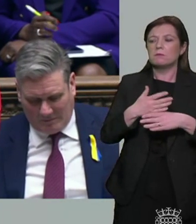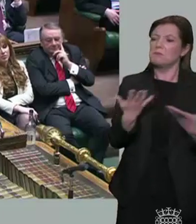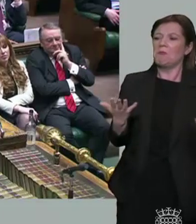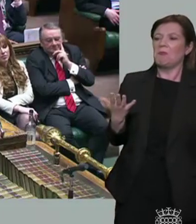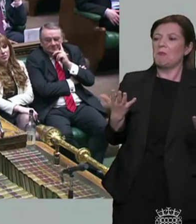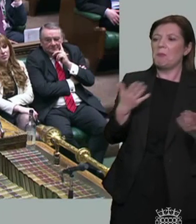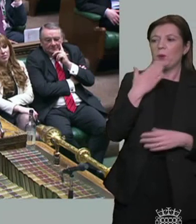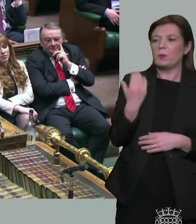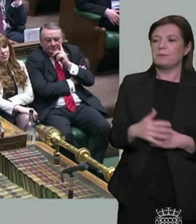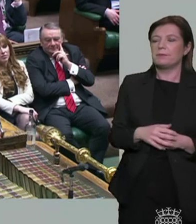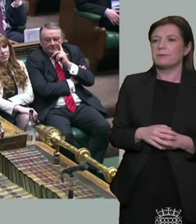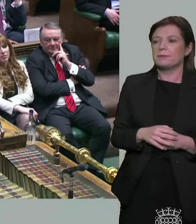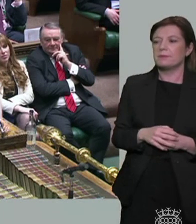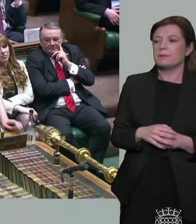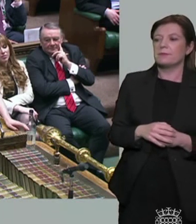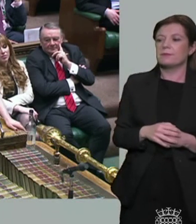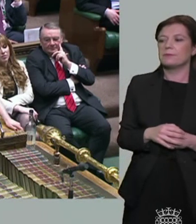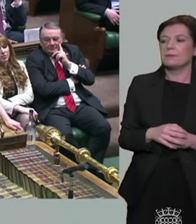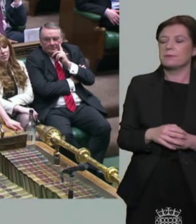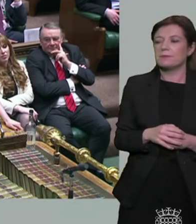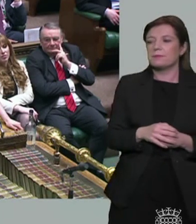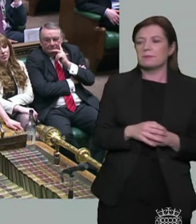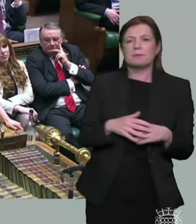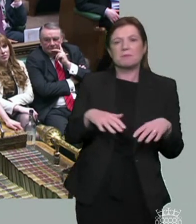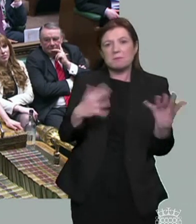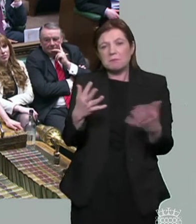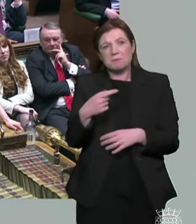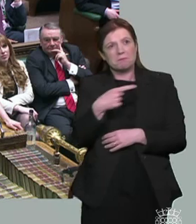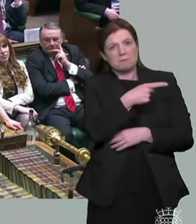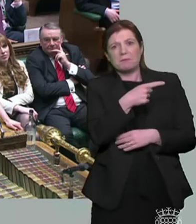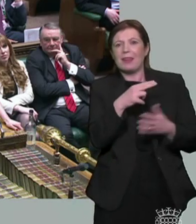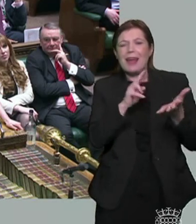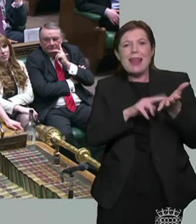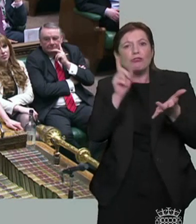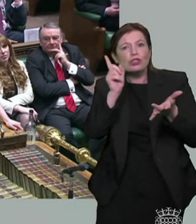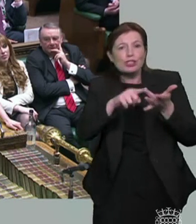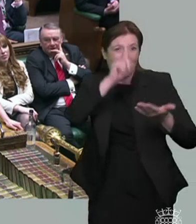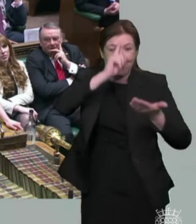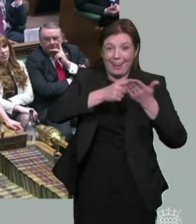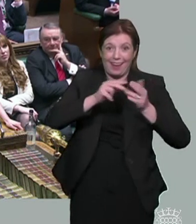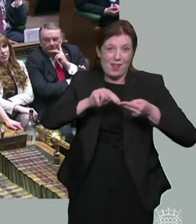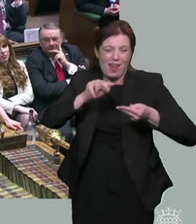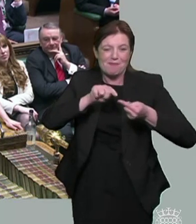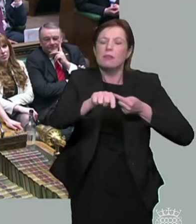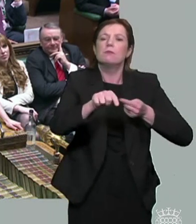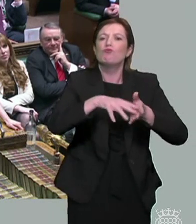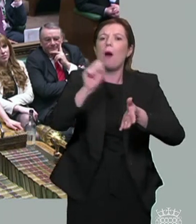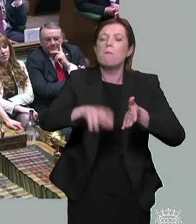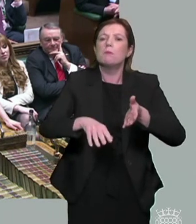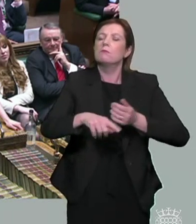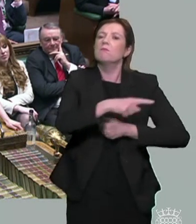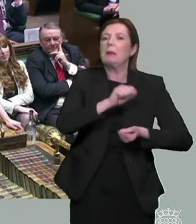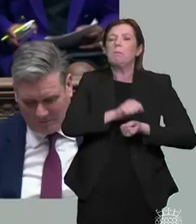Today was the day that he could properly have scrapped his national insurance hike, but he did not.